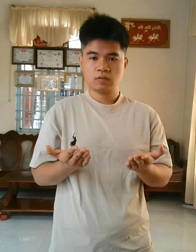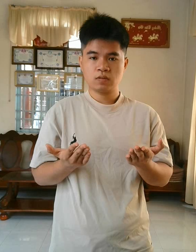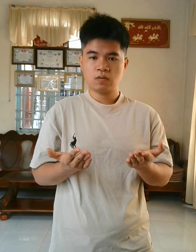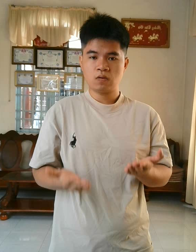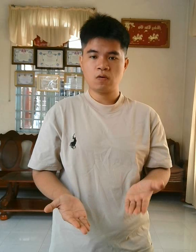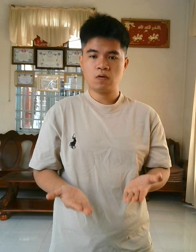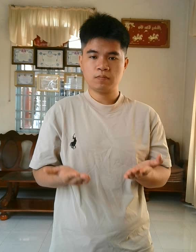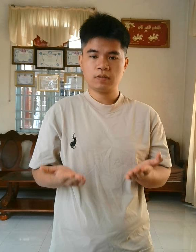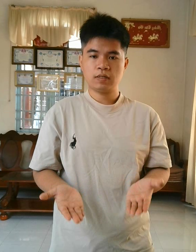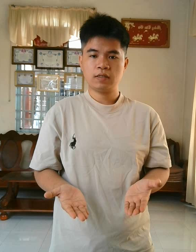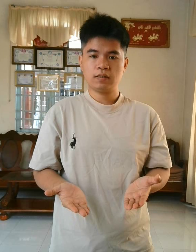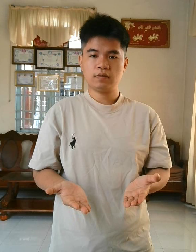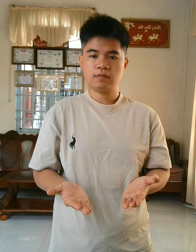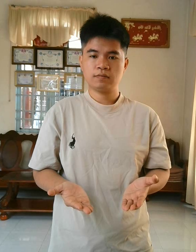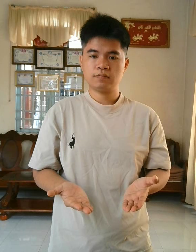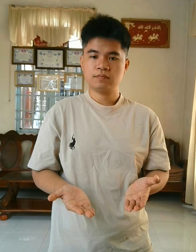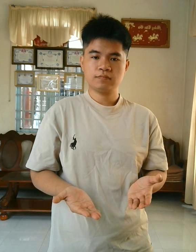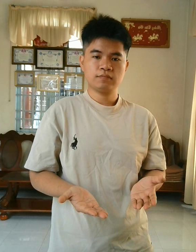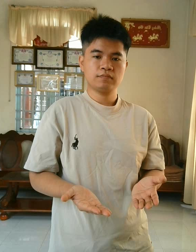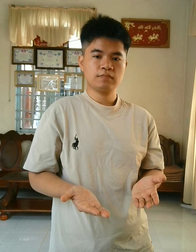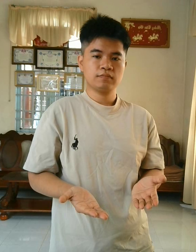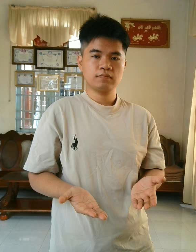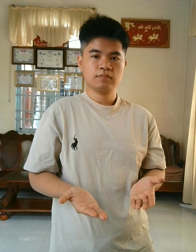hom nay